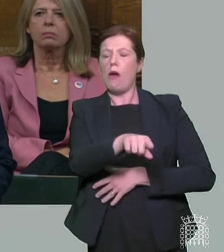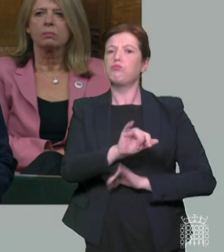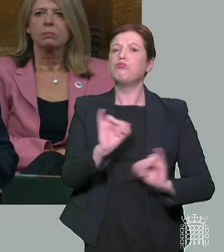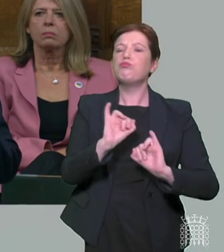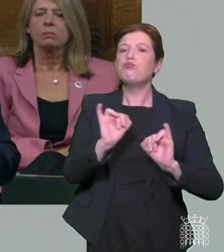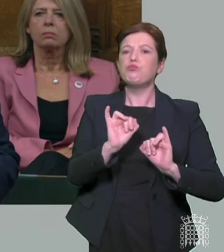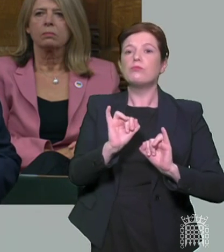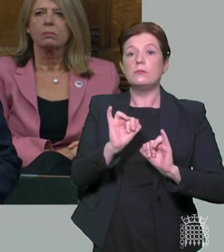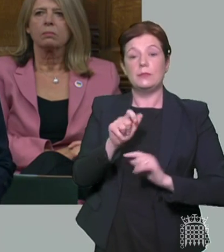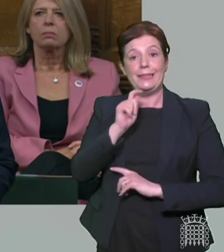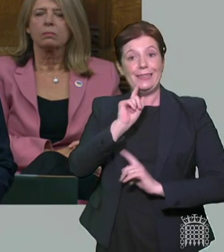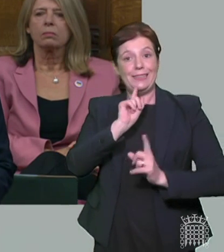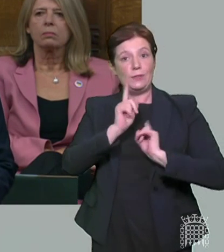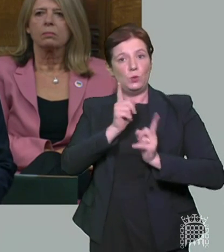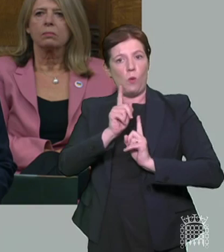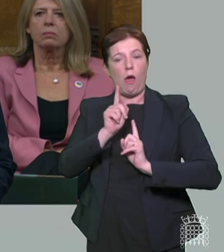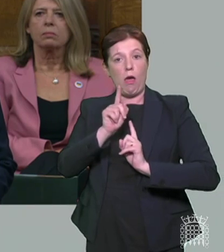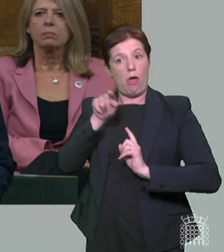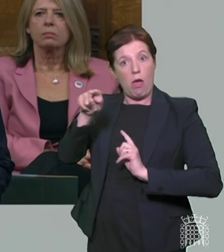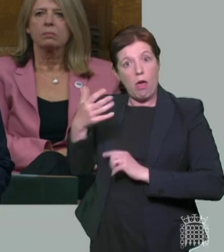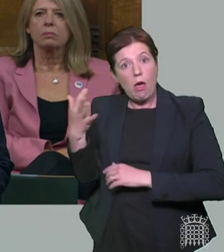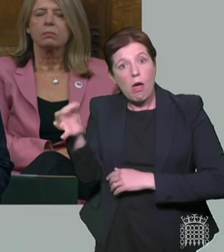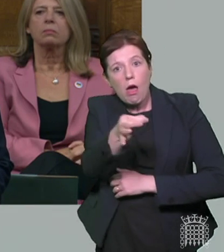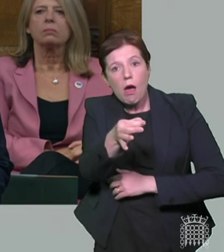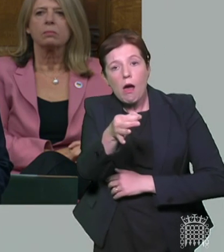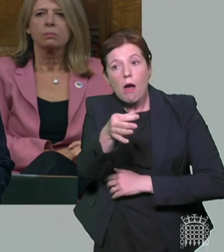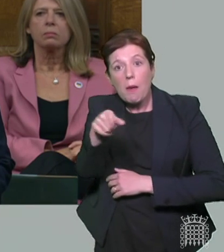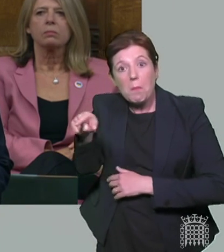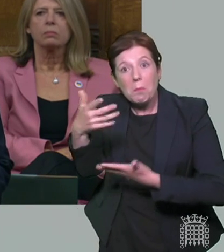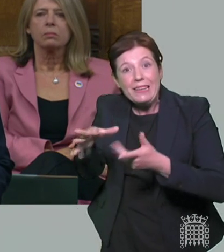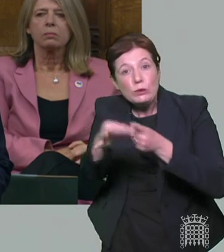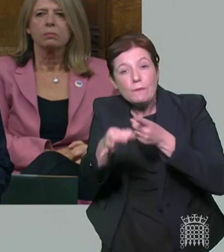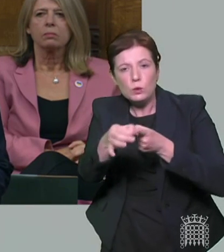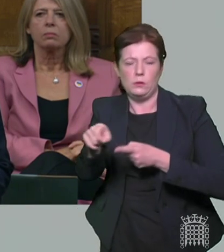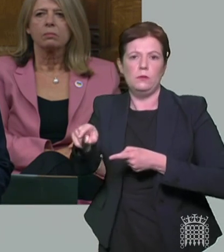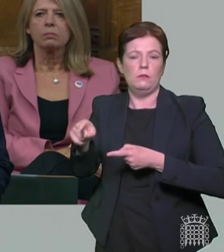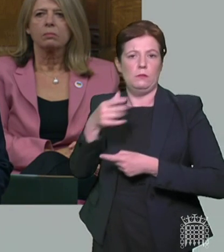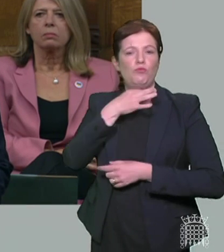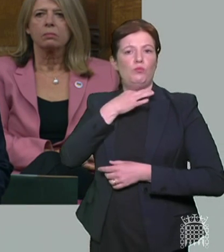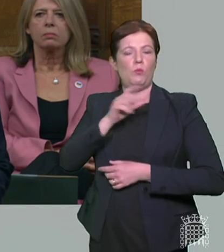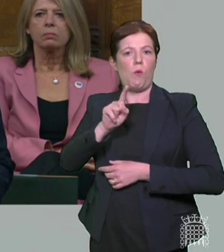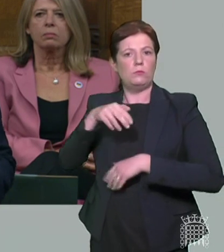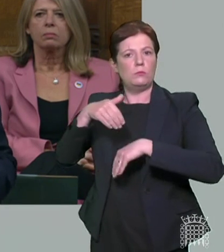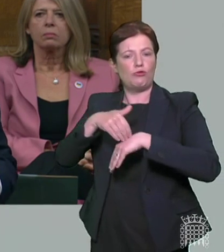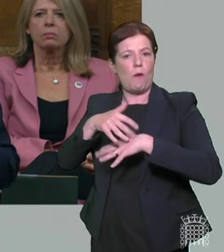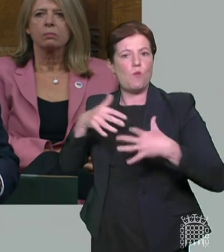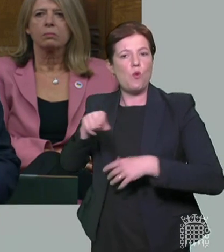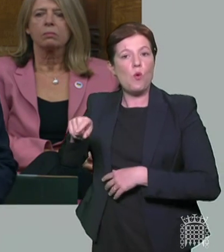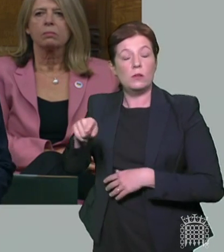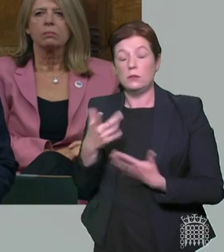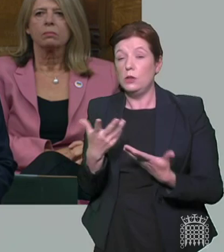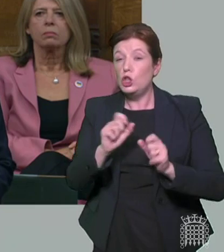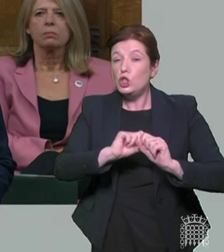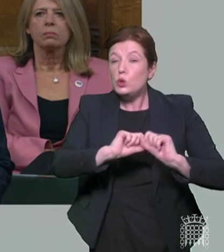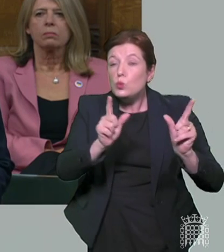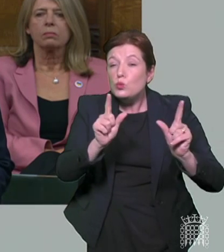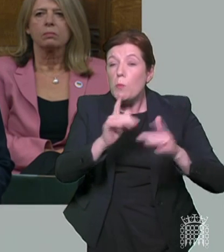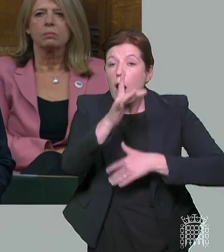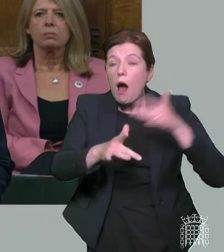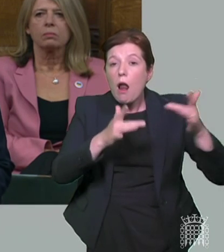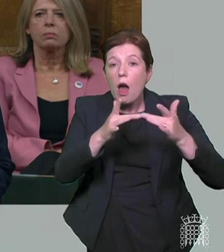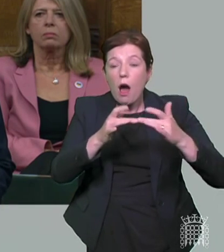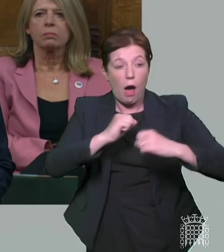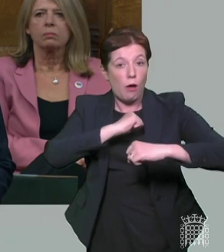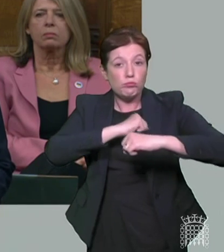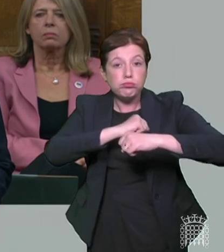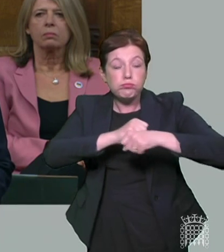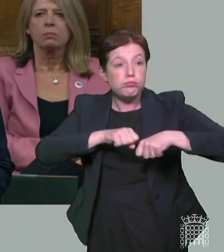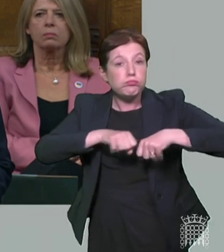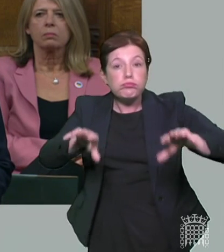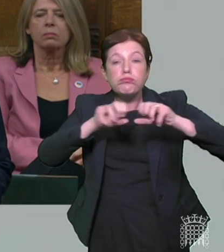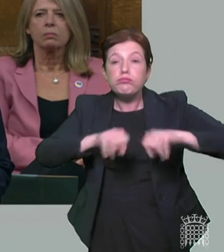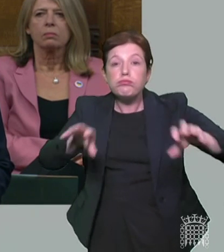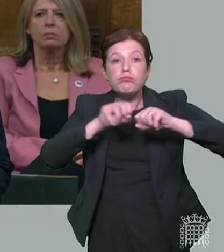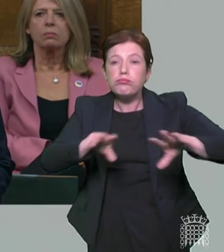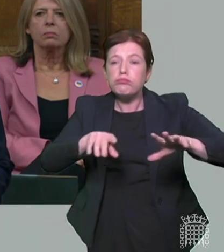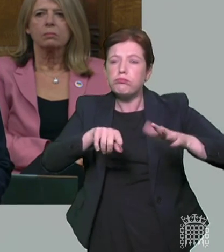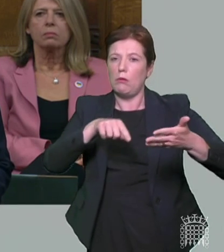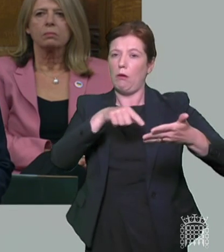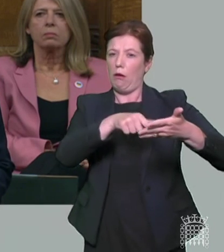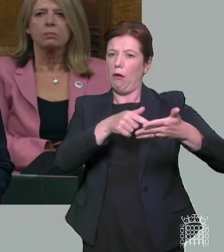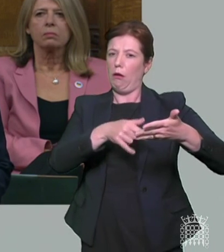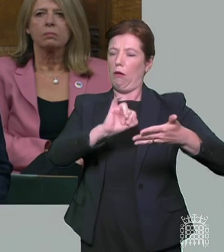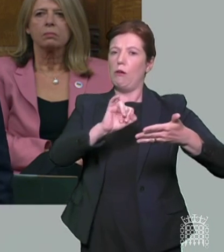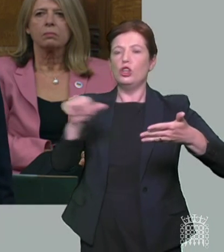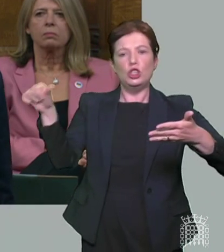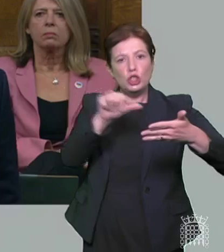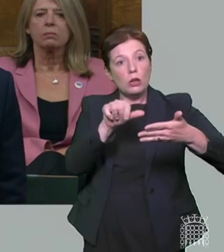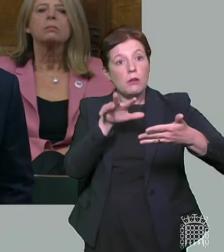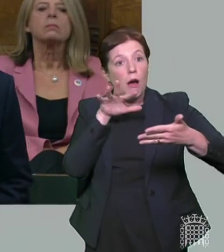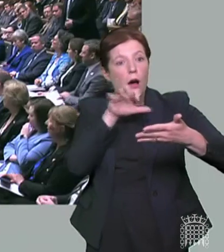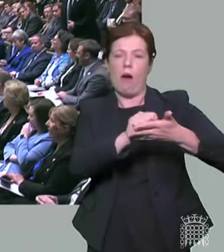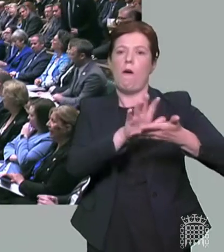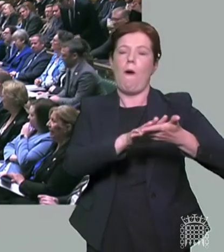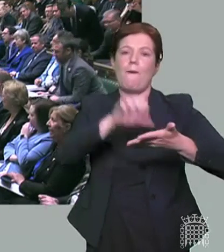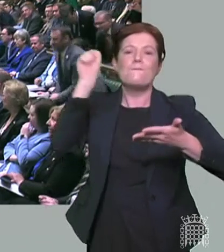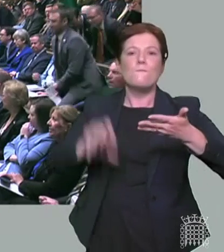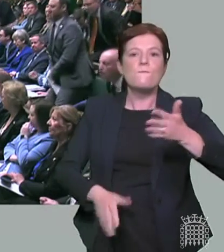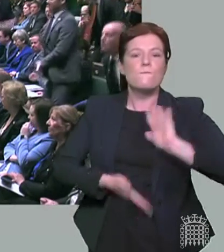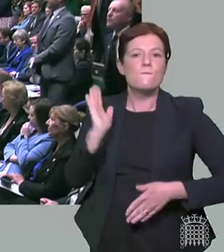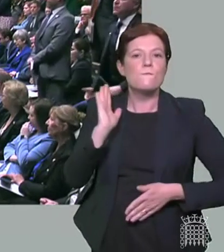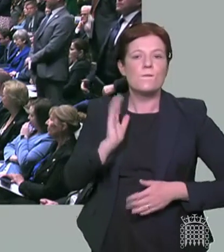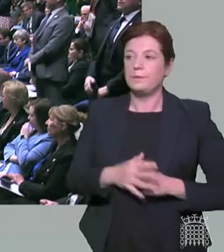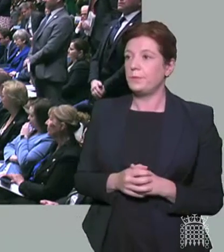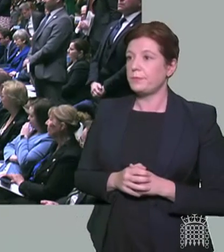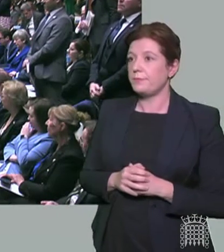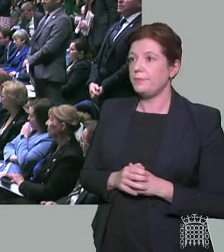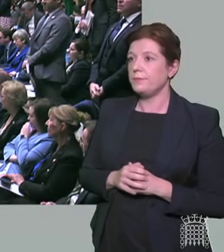Phillips—is in danger of prosecution for war crimes and that any online platform such as YouTube that hosts propaganda videos of that kind should take them down immediately?